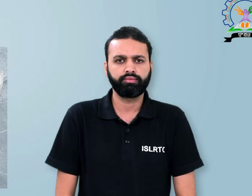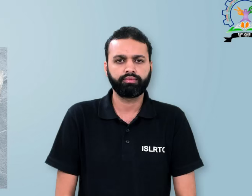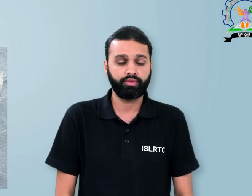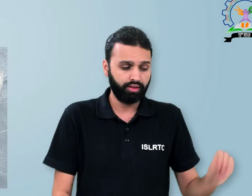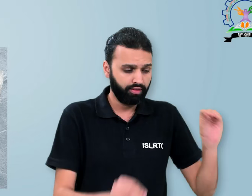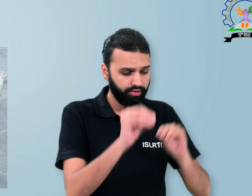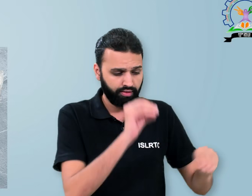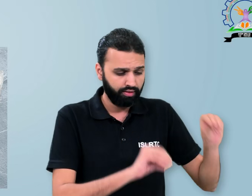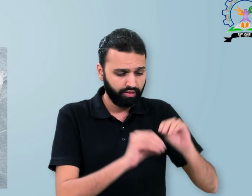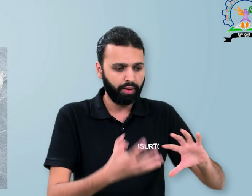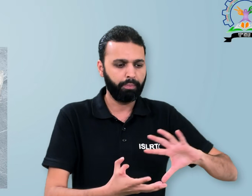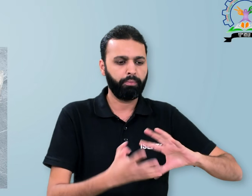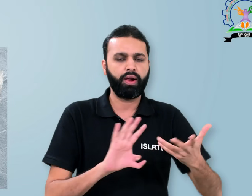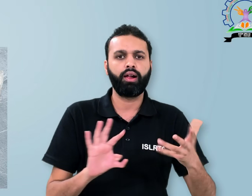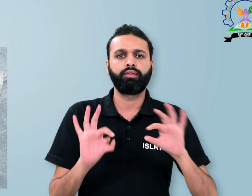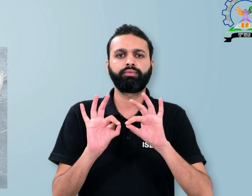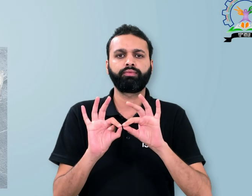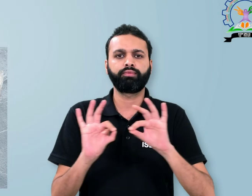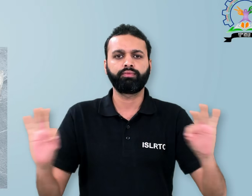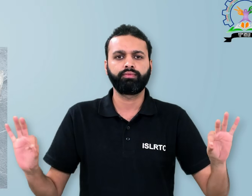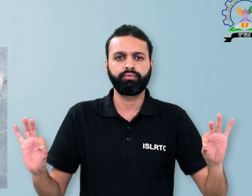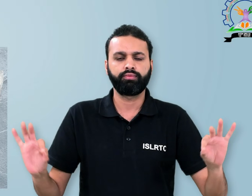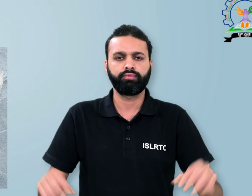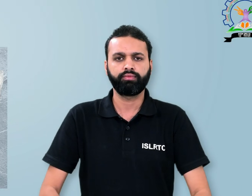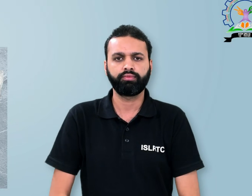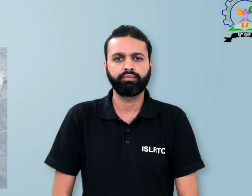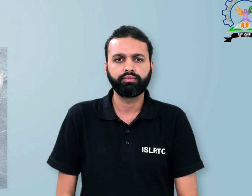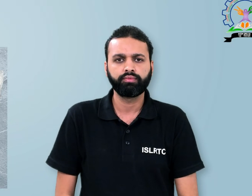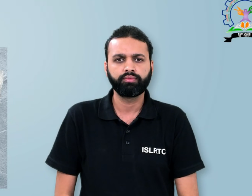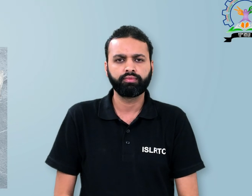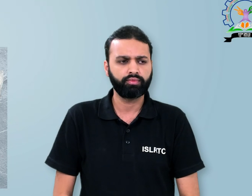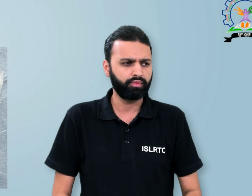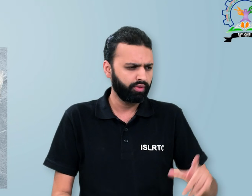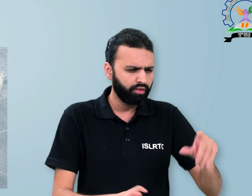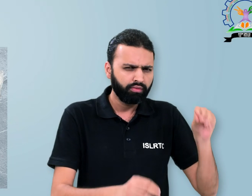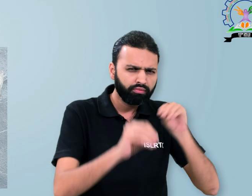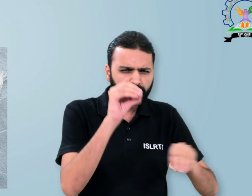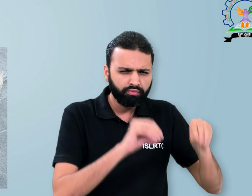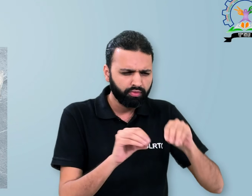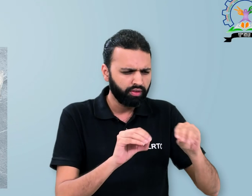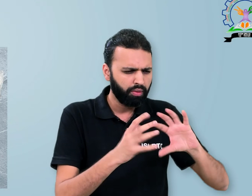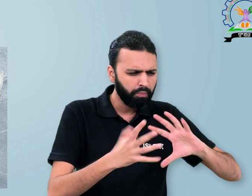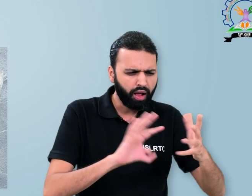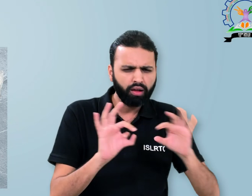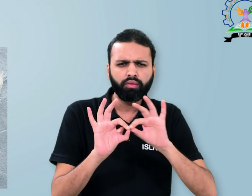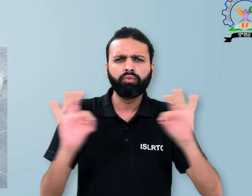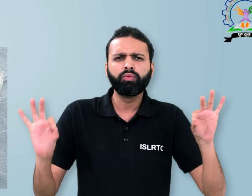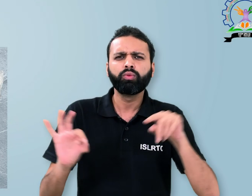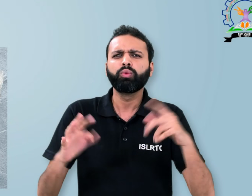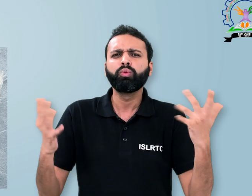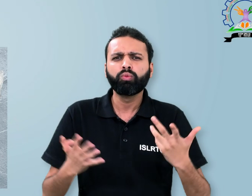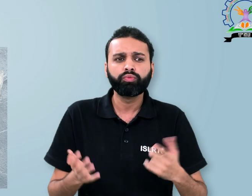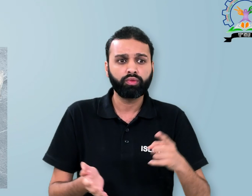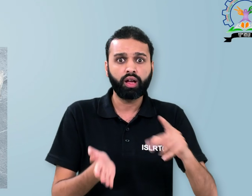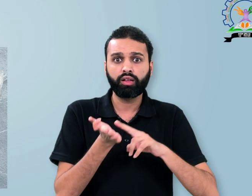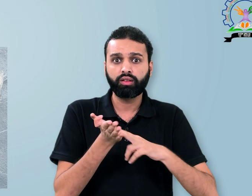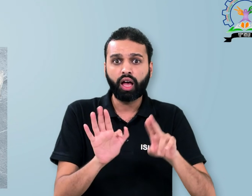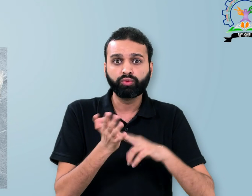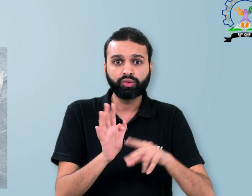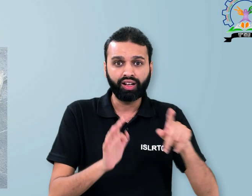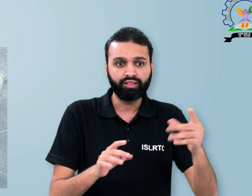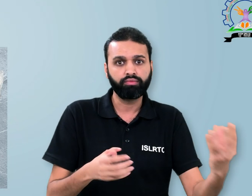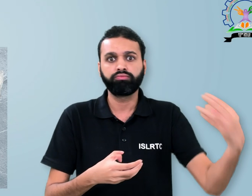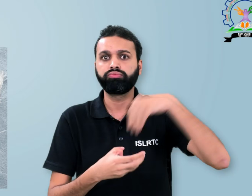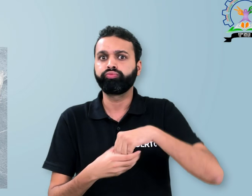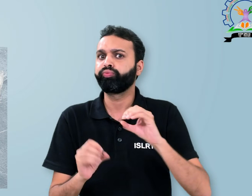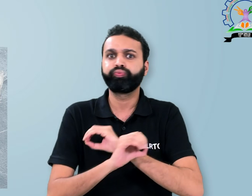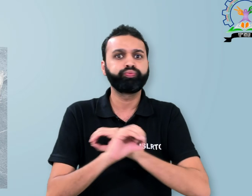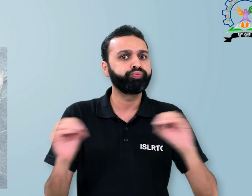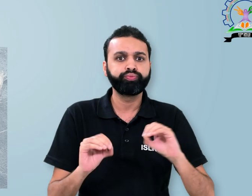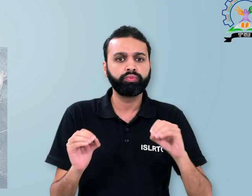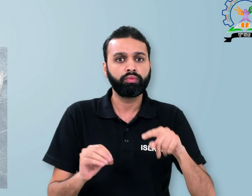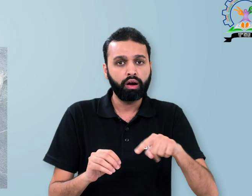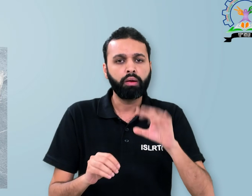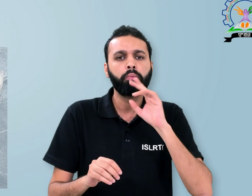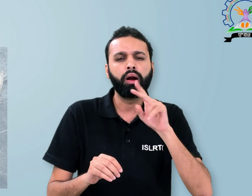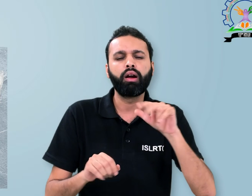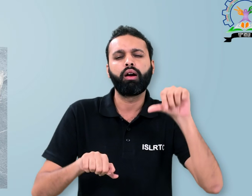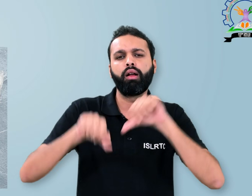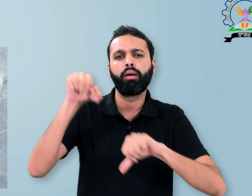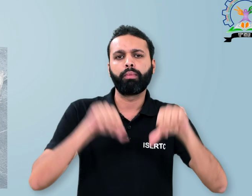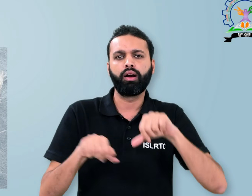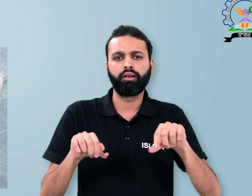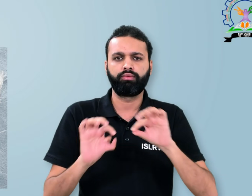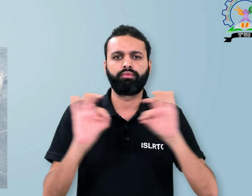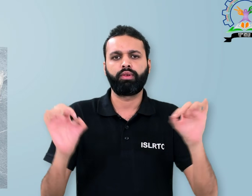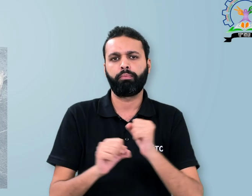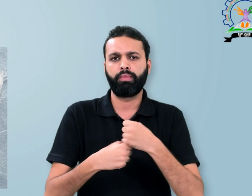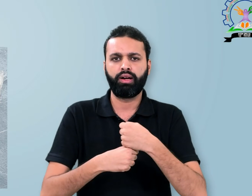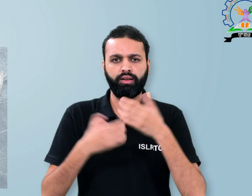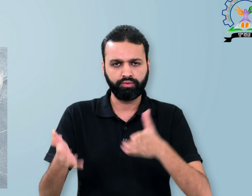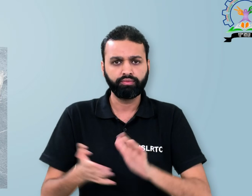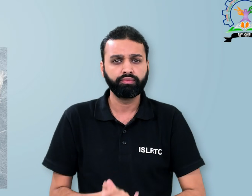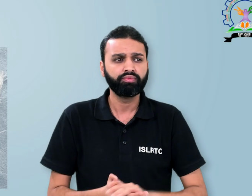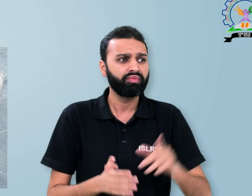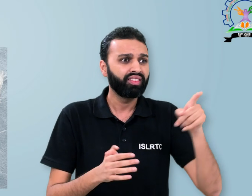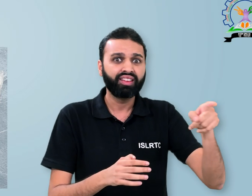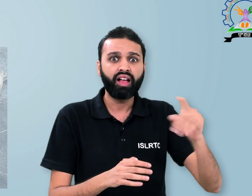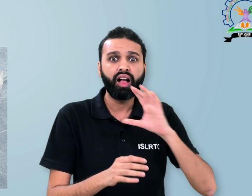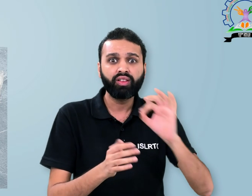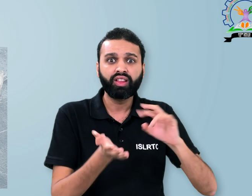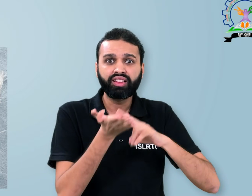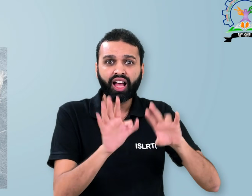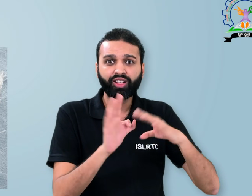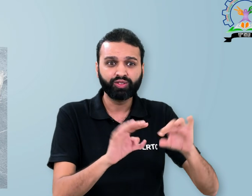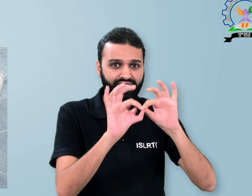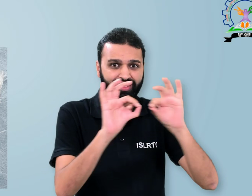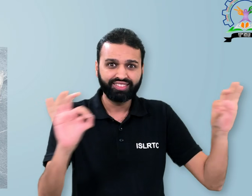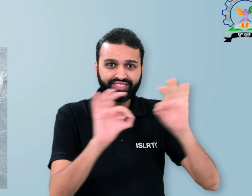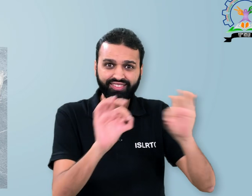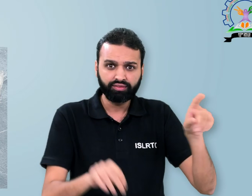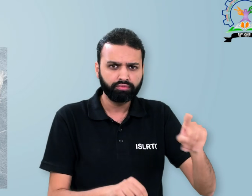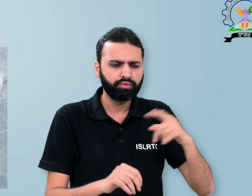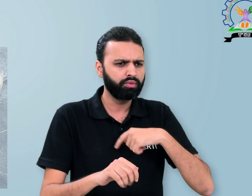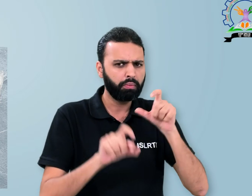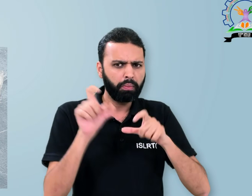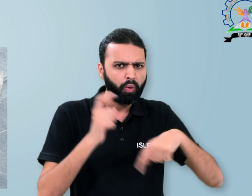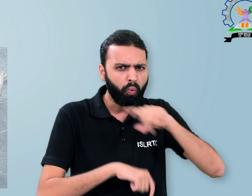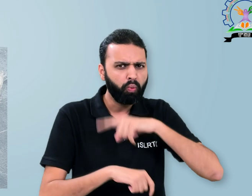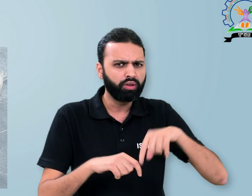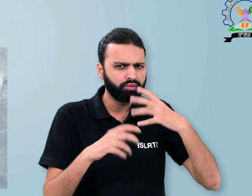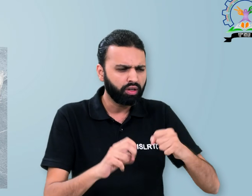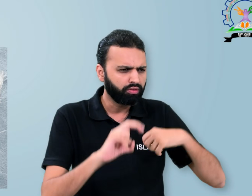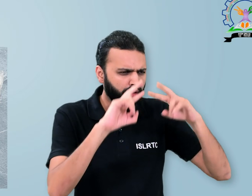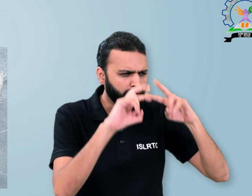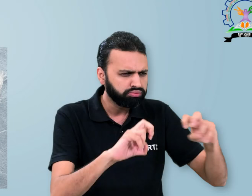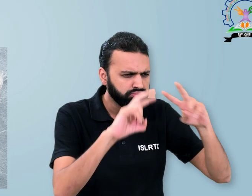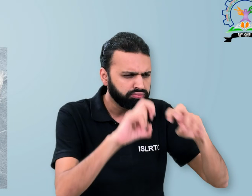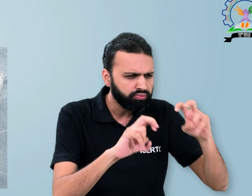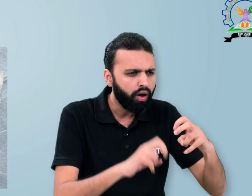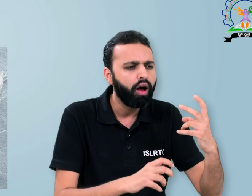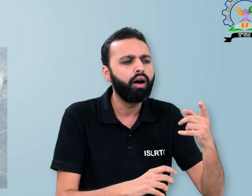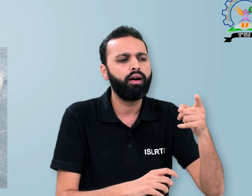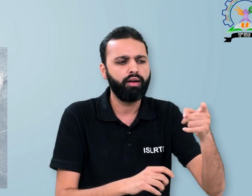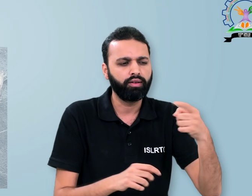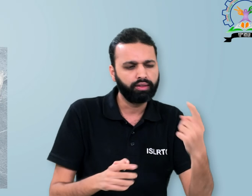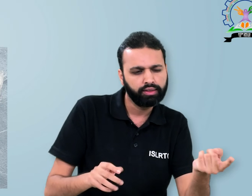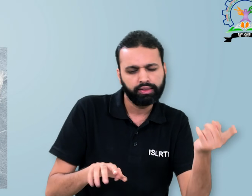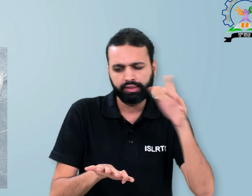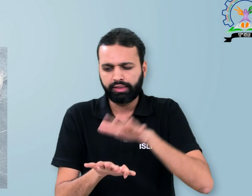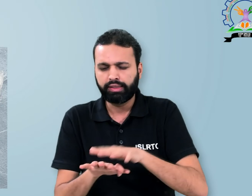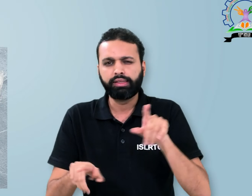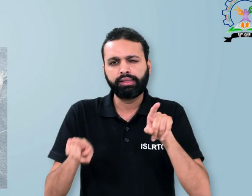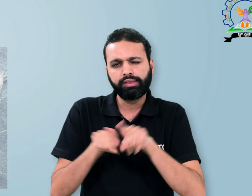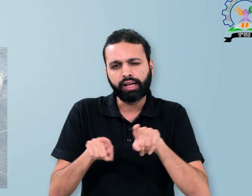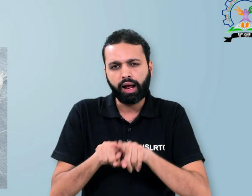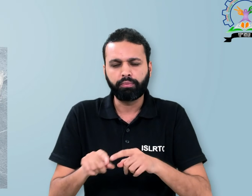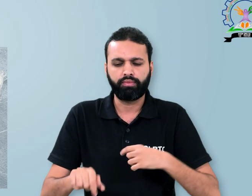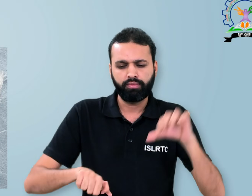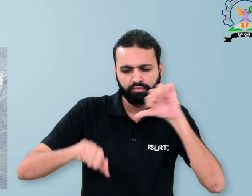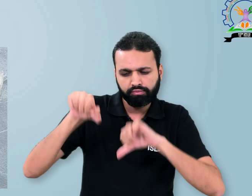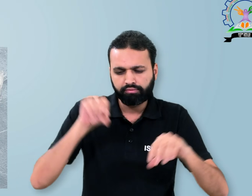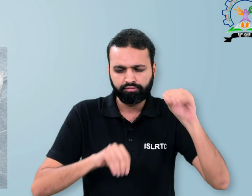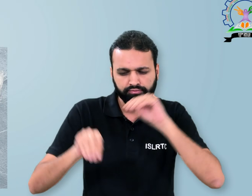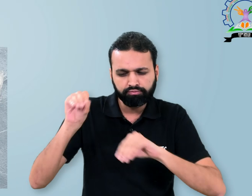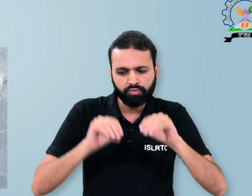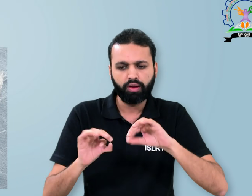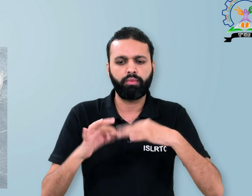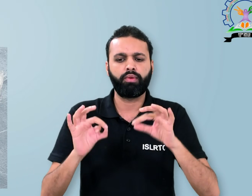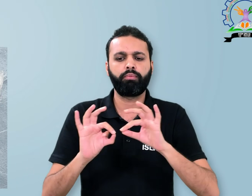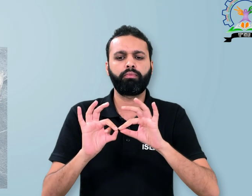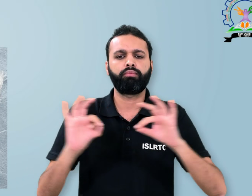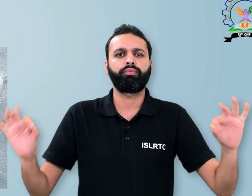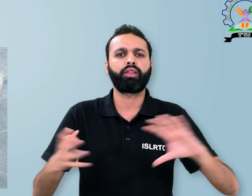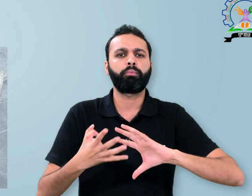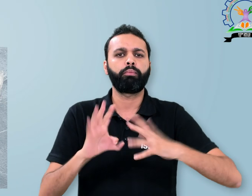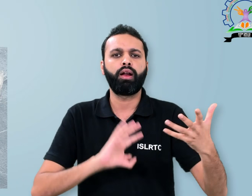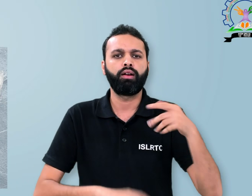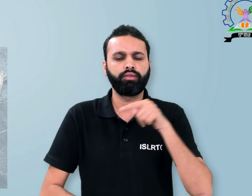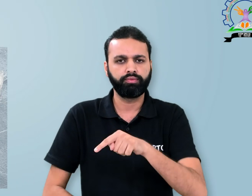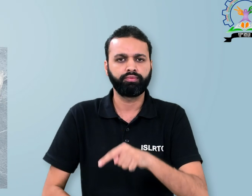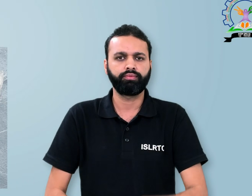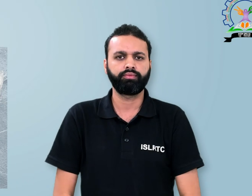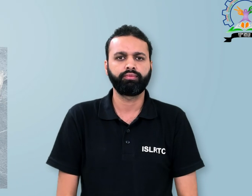Synthetic Fibre Synthetic fibres are fibers made by humans through chemical synthesis after extensive research to replicate naturally occurring animal and plant fibres.